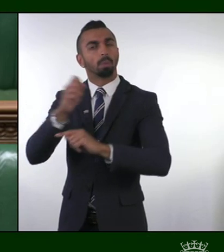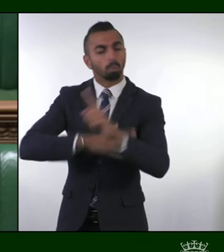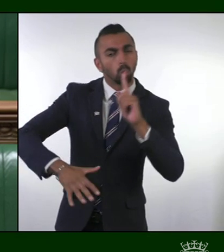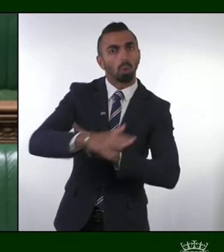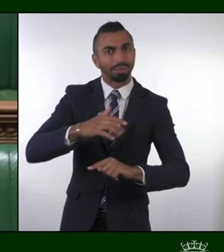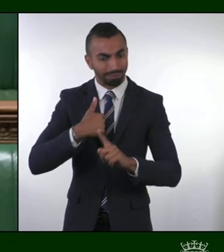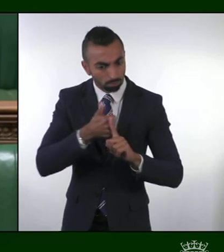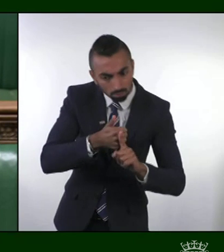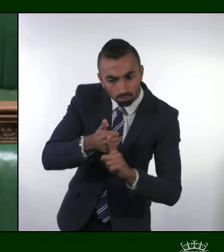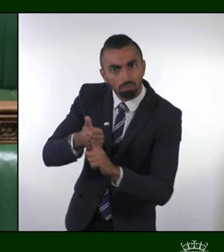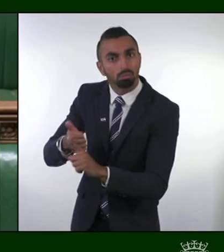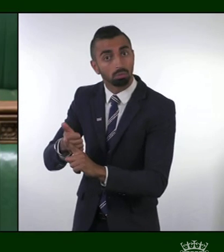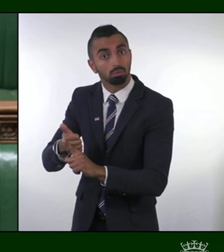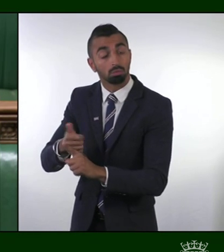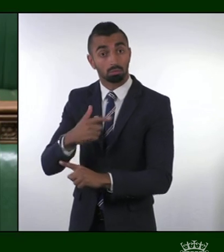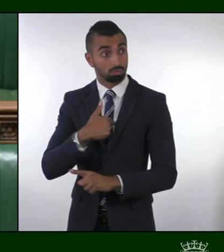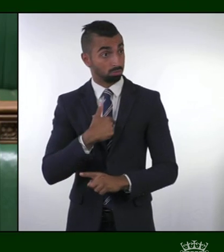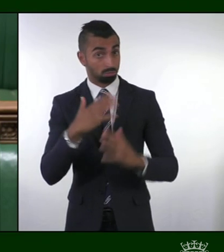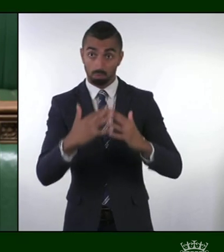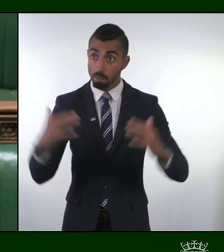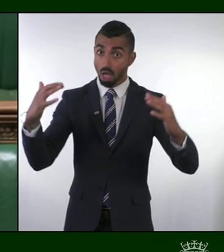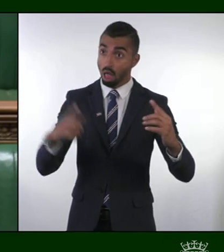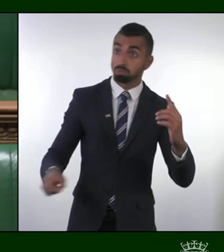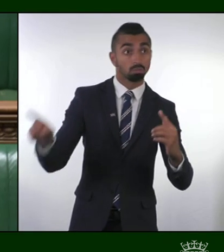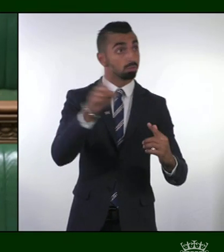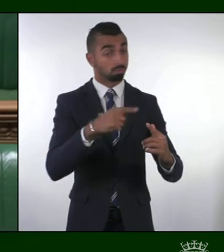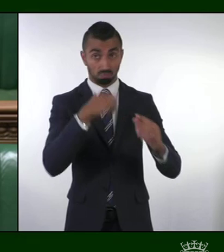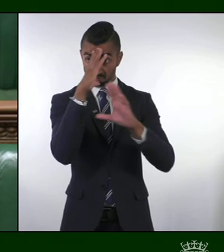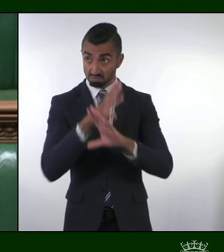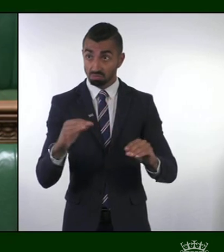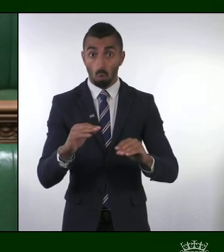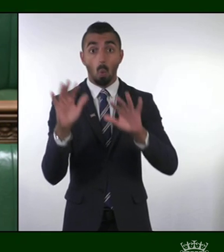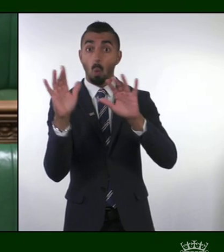I can tell the House that we will produce a Budget and spending review in the autumn.